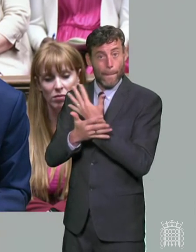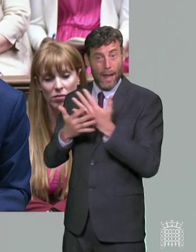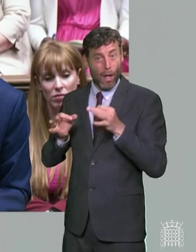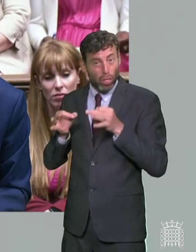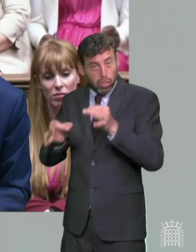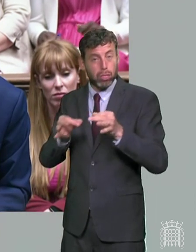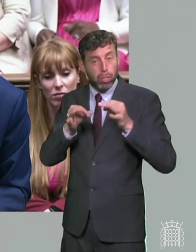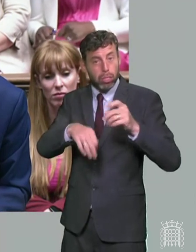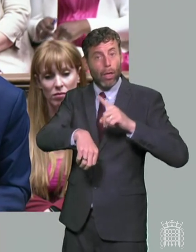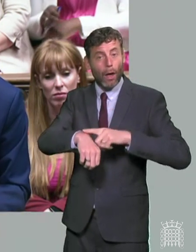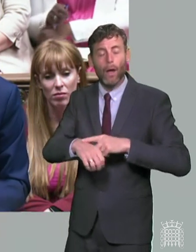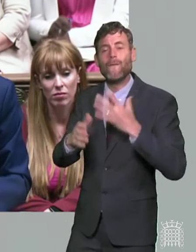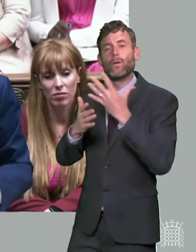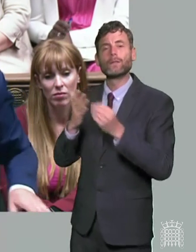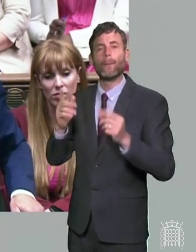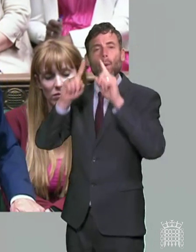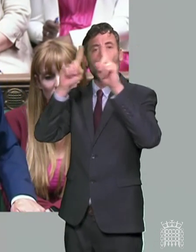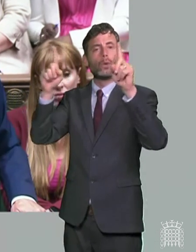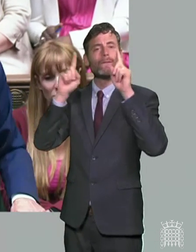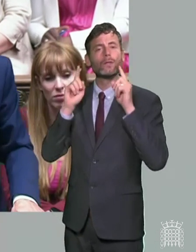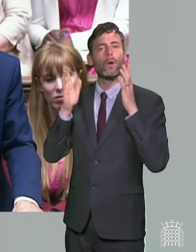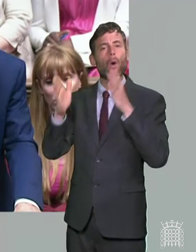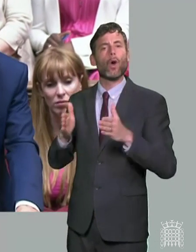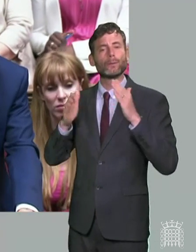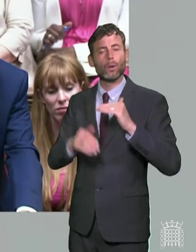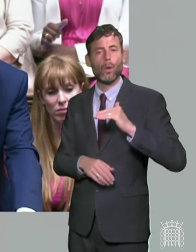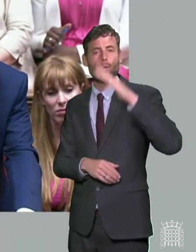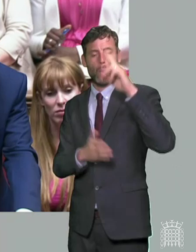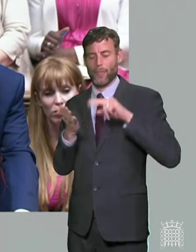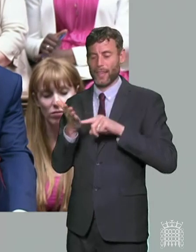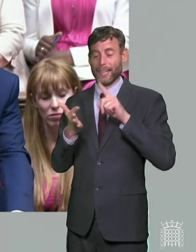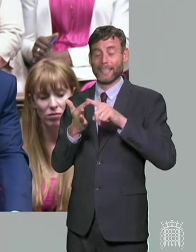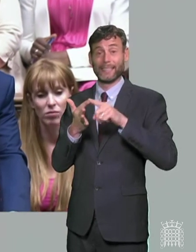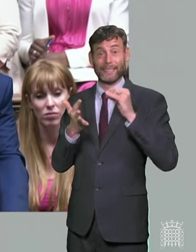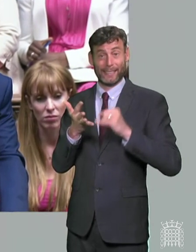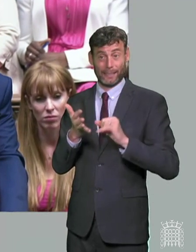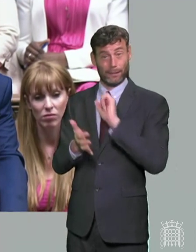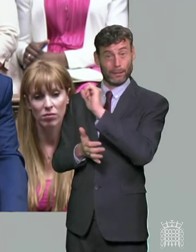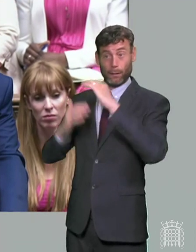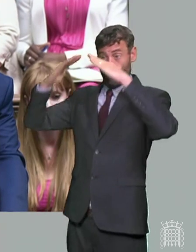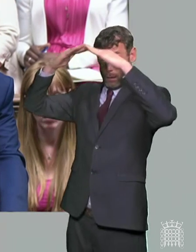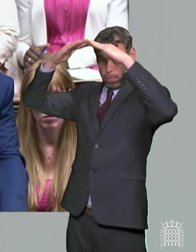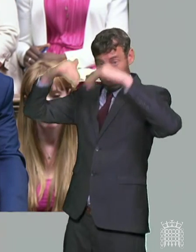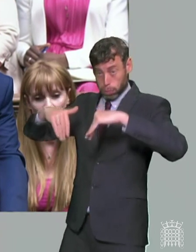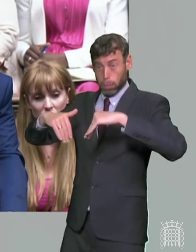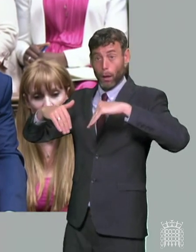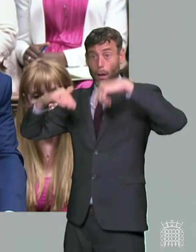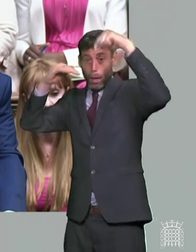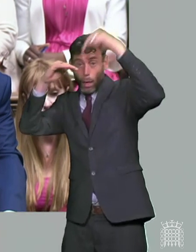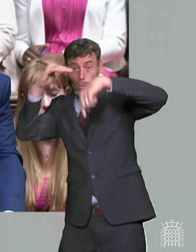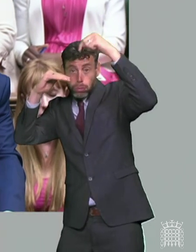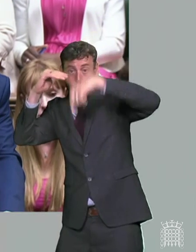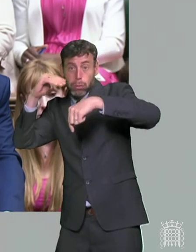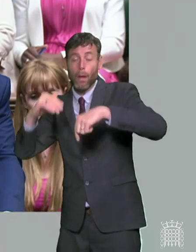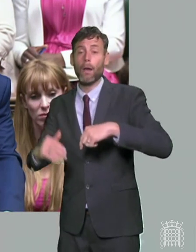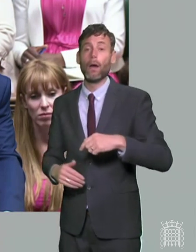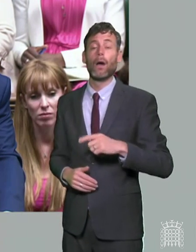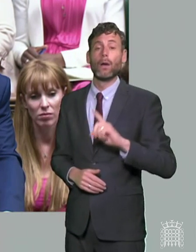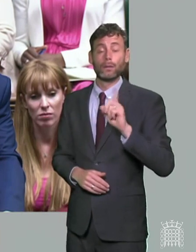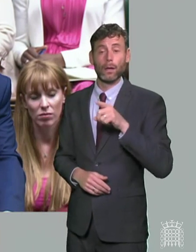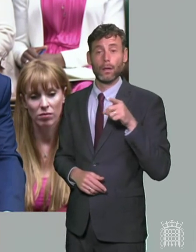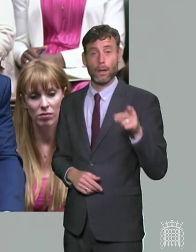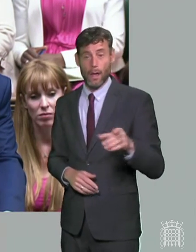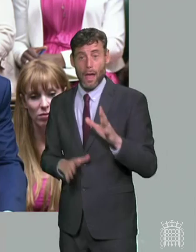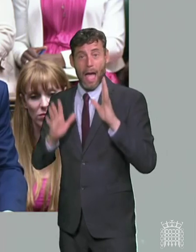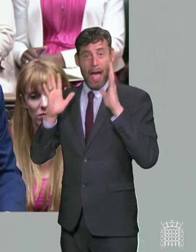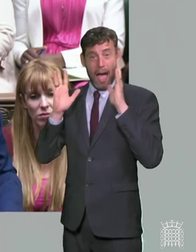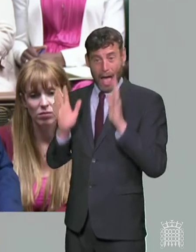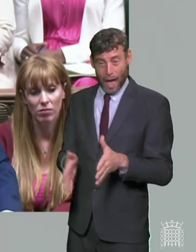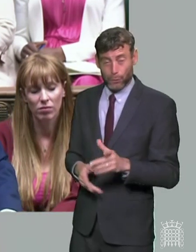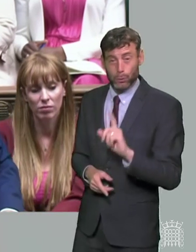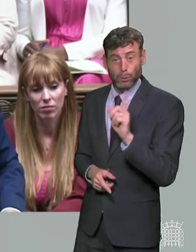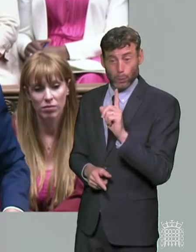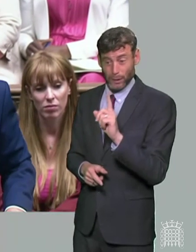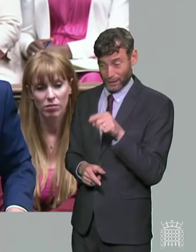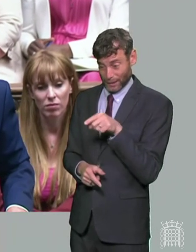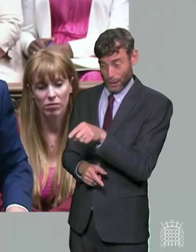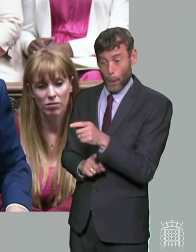Take University Hospital of North Tees: the ceiling is falling in, the roof leaks and staff have to hose down the pipes to stop them freezing over.